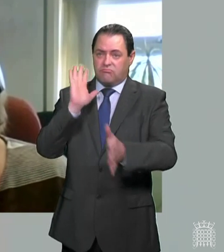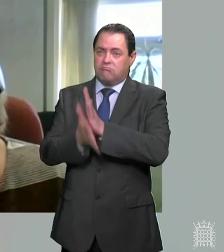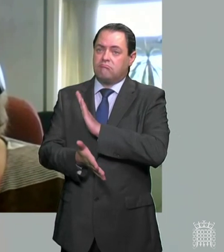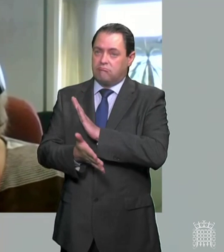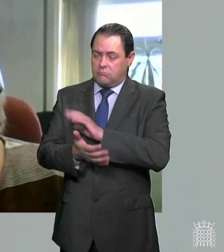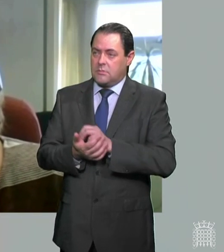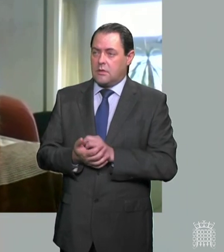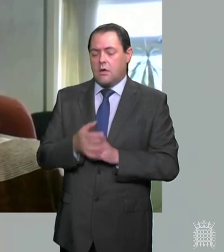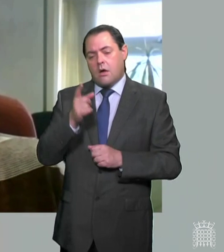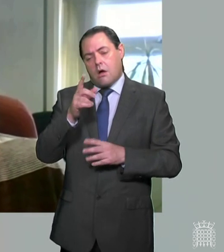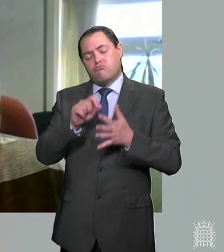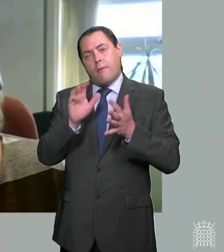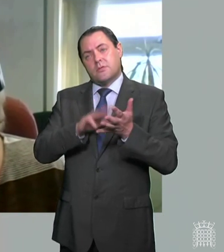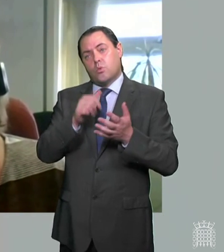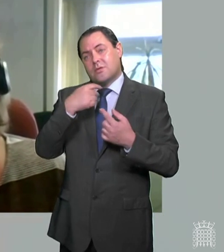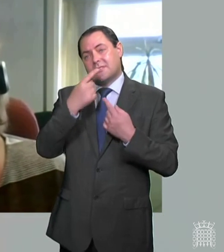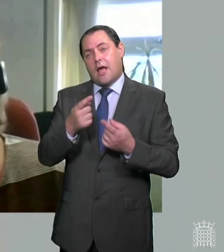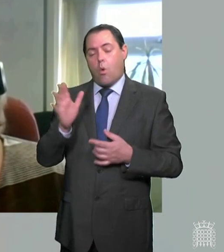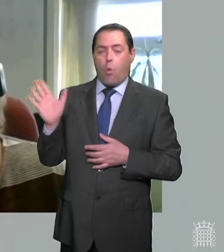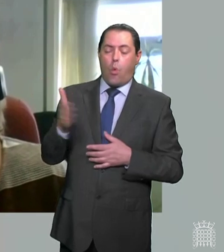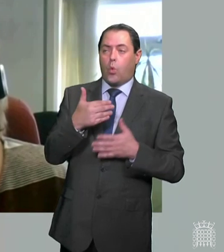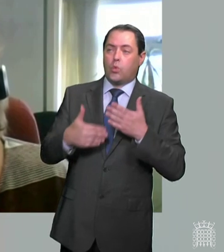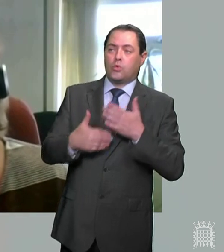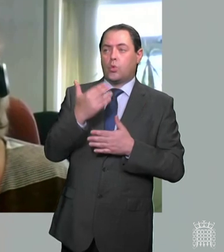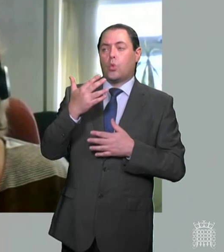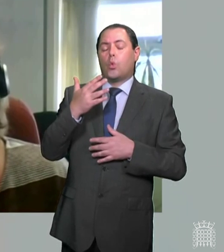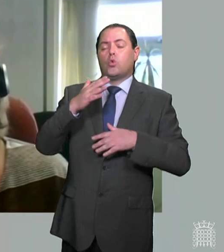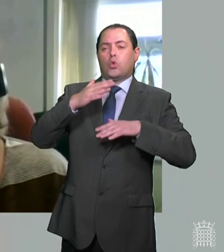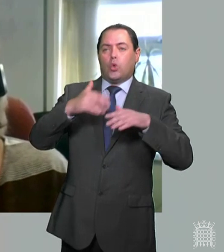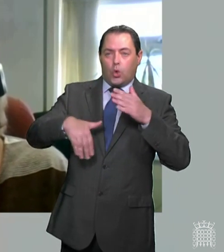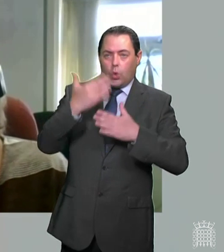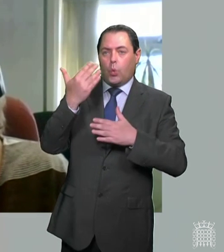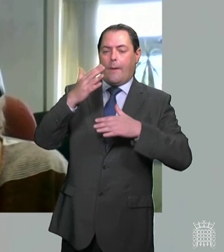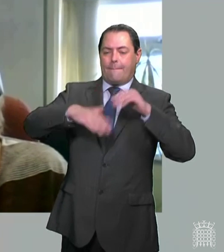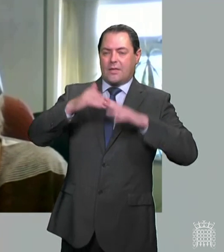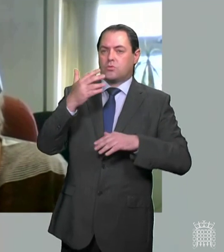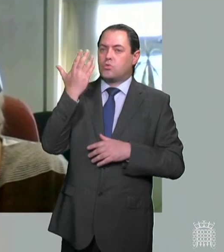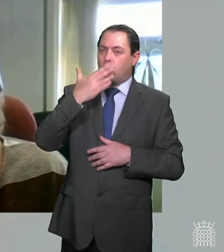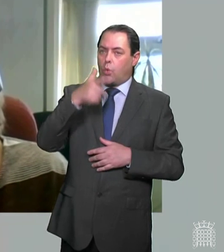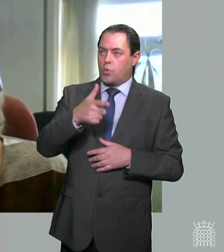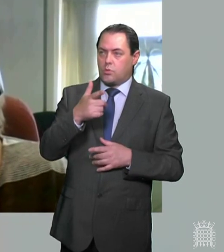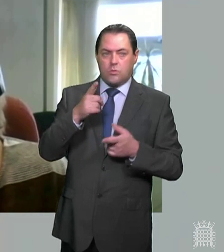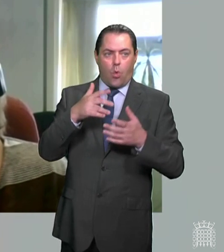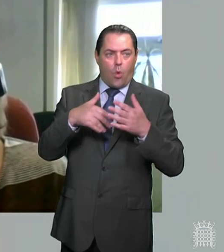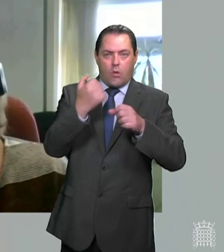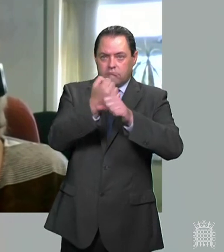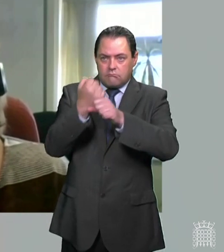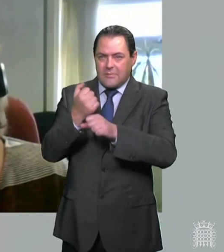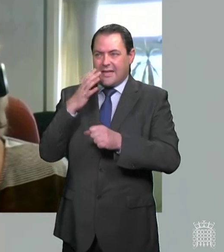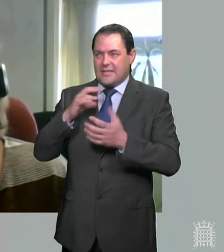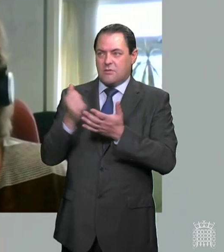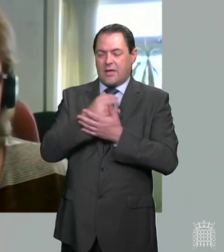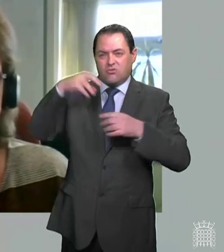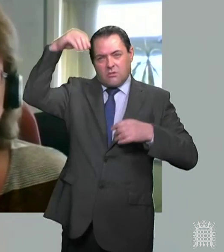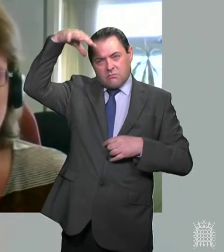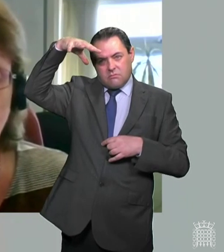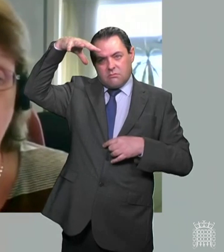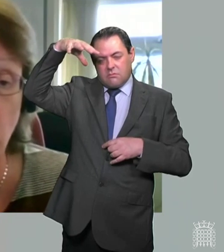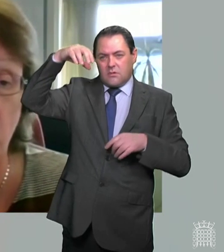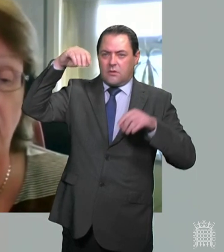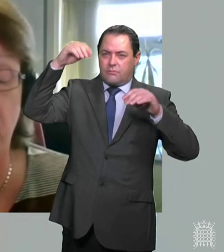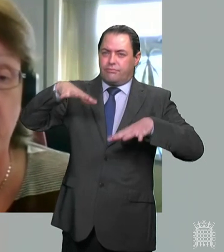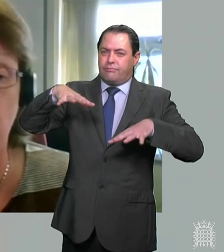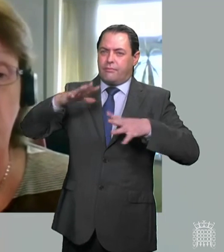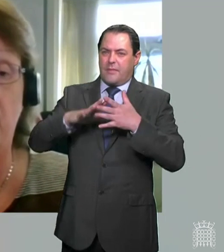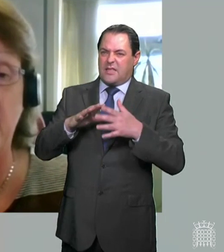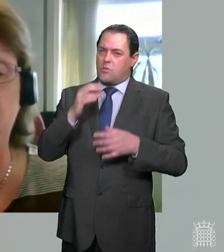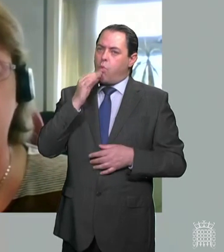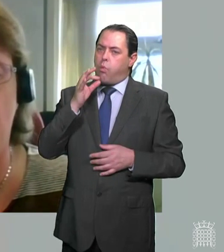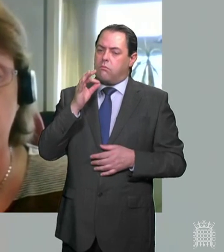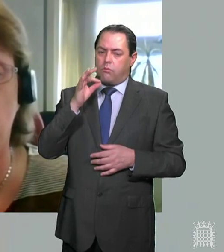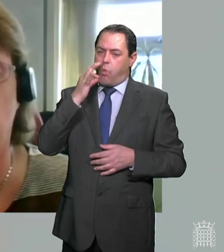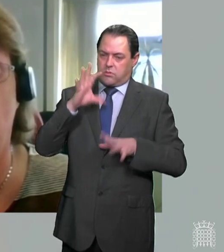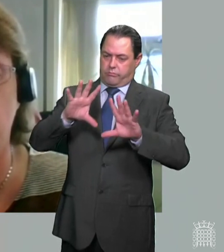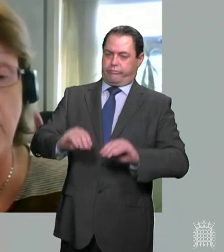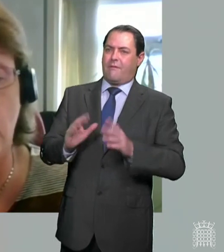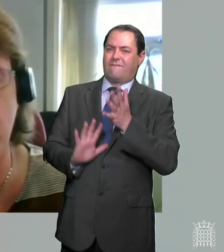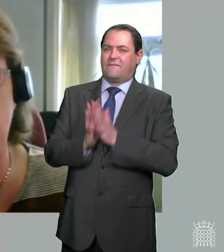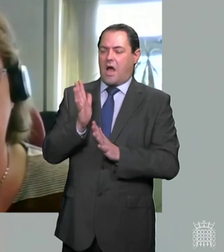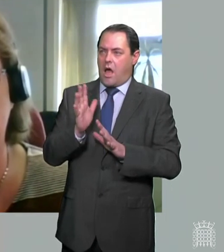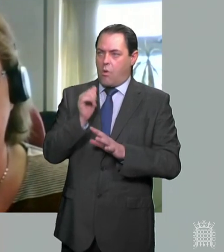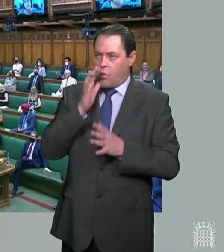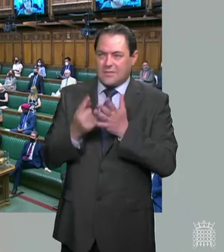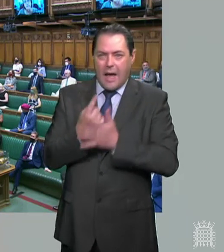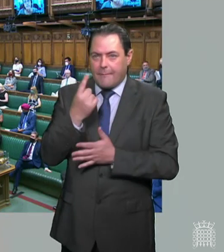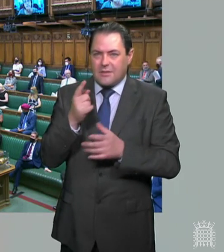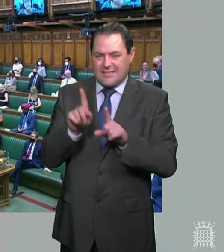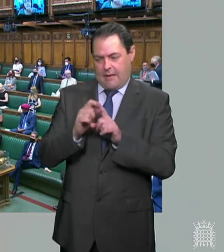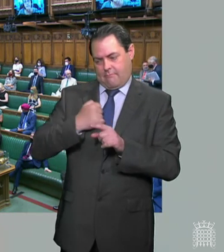Will the Prime Minister commit to a mandate that all new build schools and major refurbishments are installed with sprinklers so that schools do not suffer the same fate as Asmall Primary in Ormskirk?